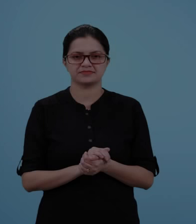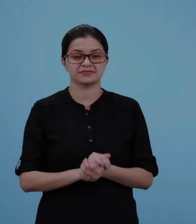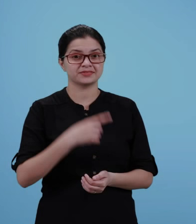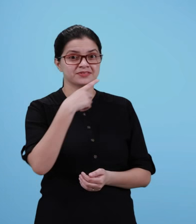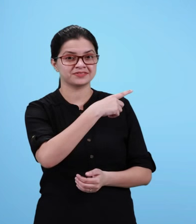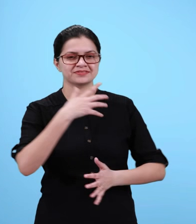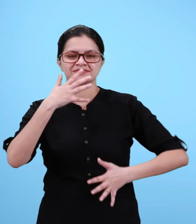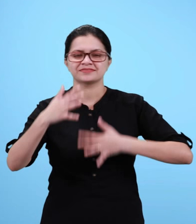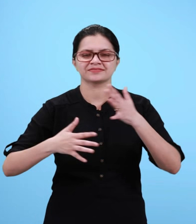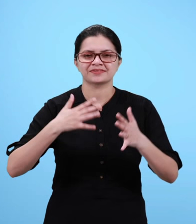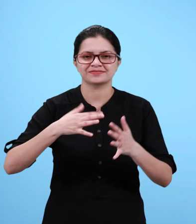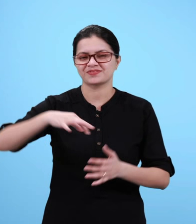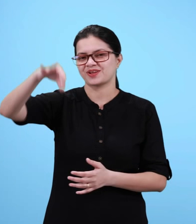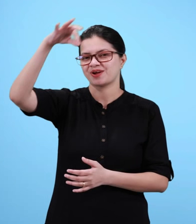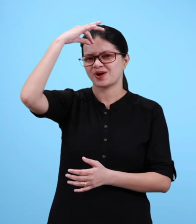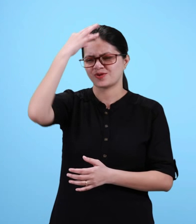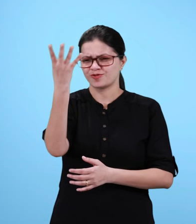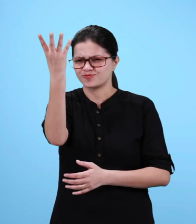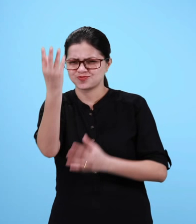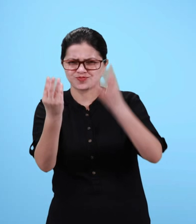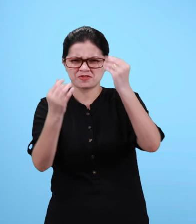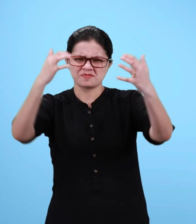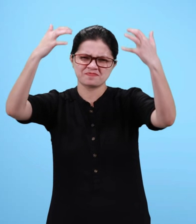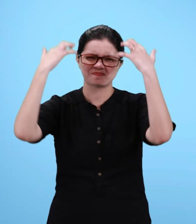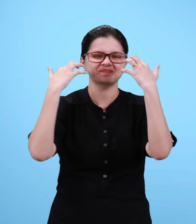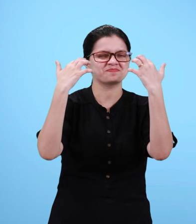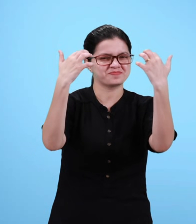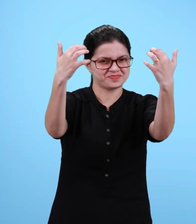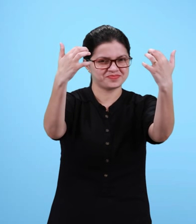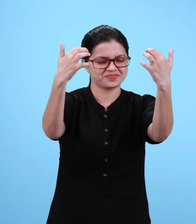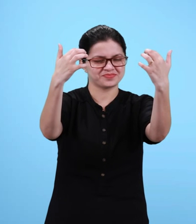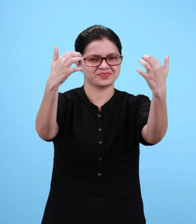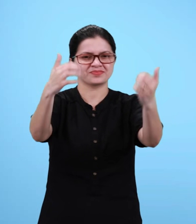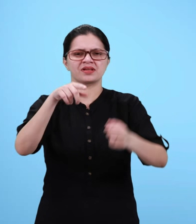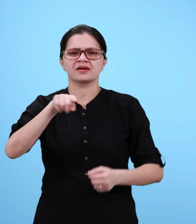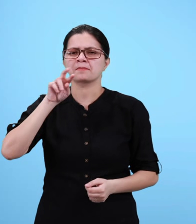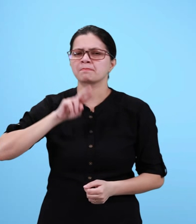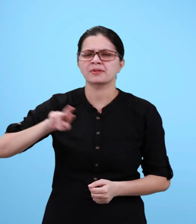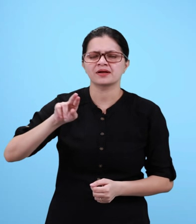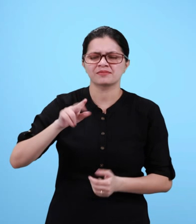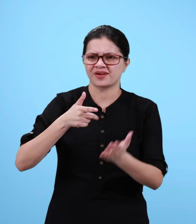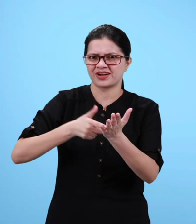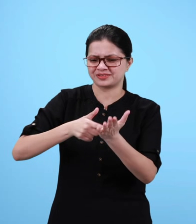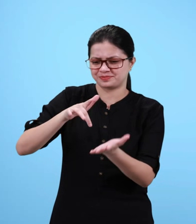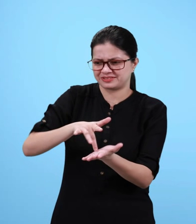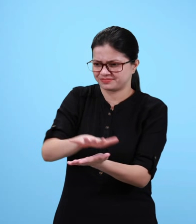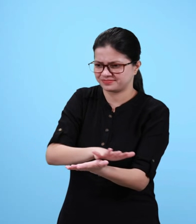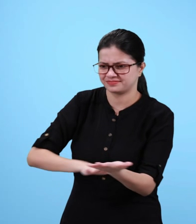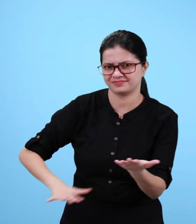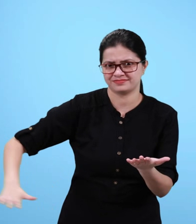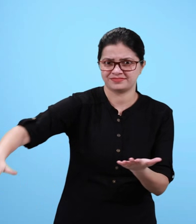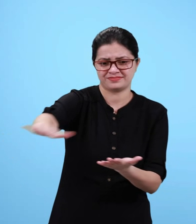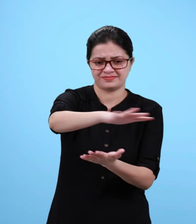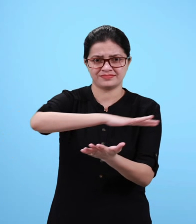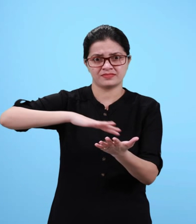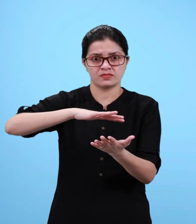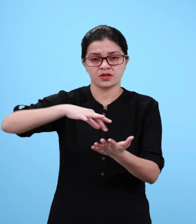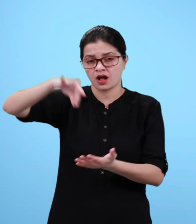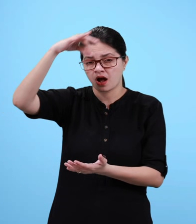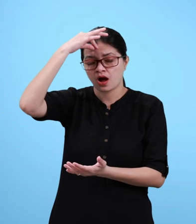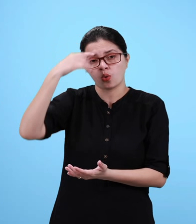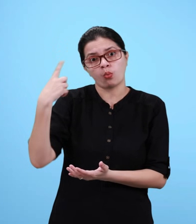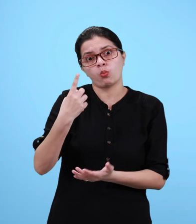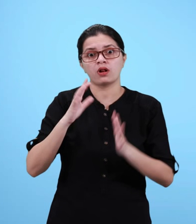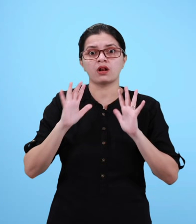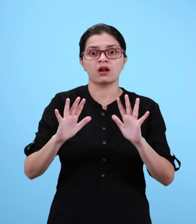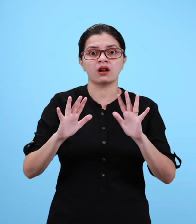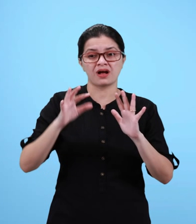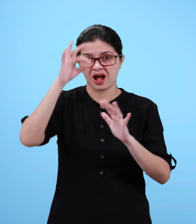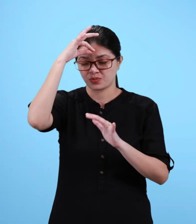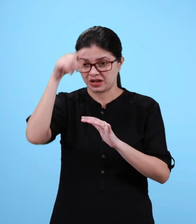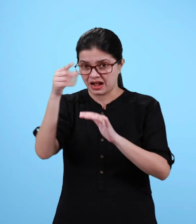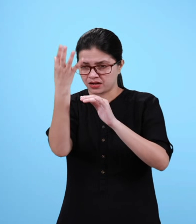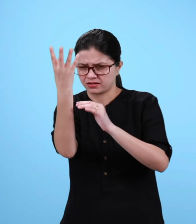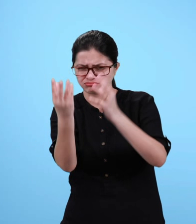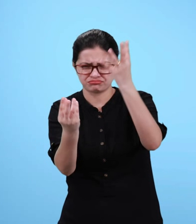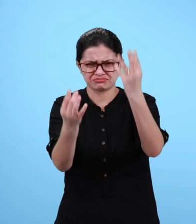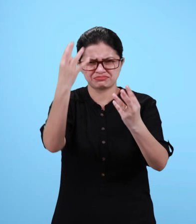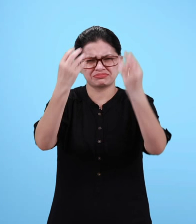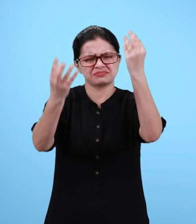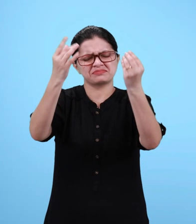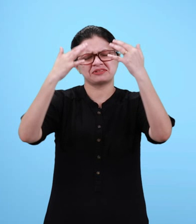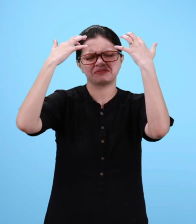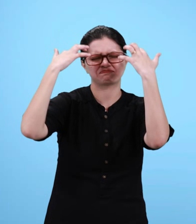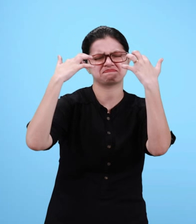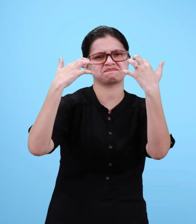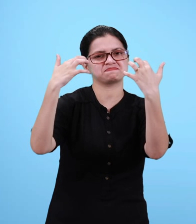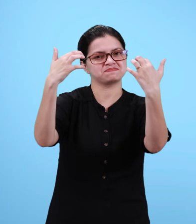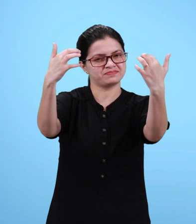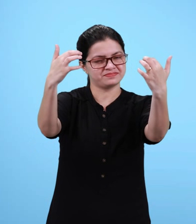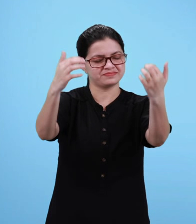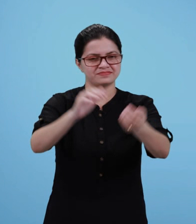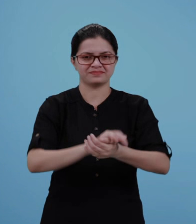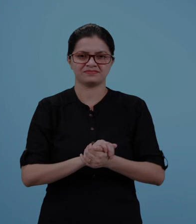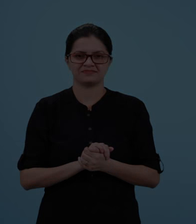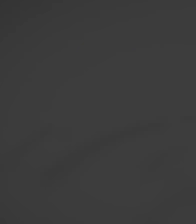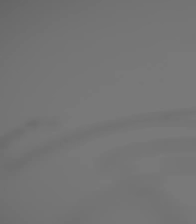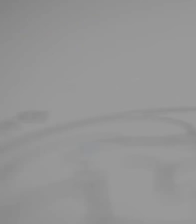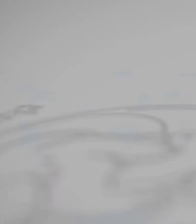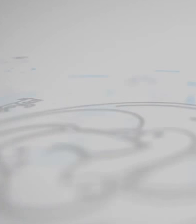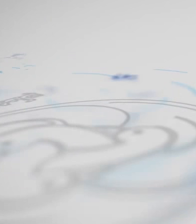Viticulture This sign refers to viticulture. It is the cultivation of grapes.